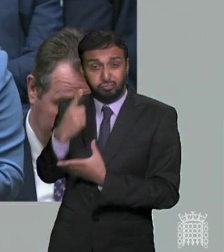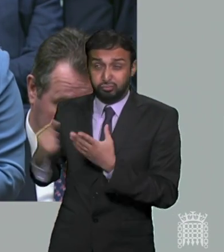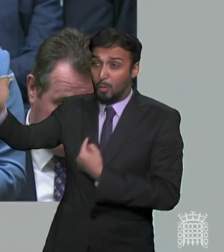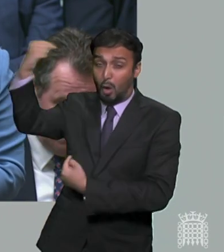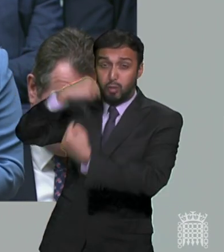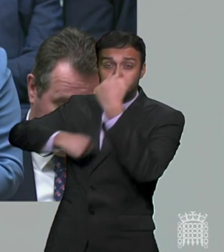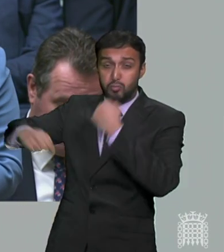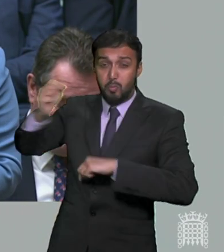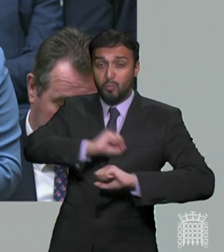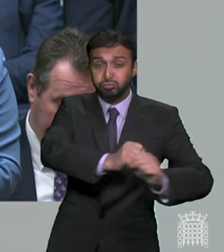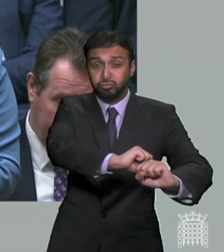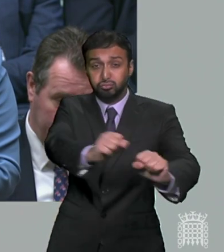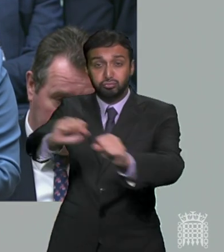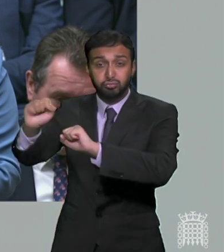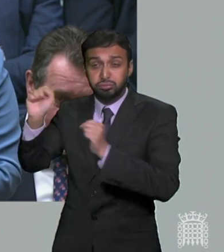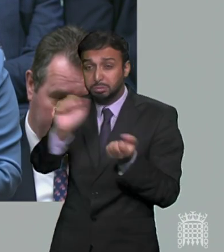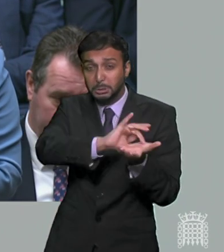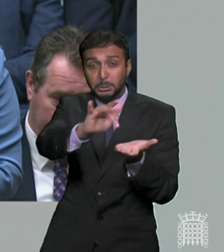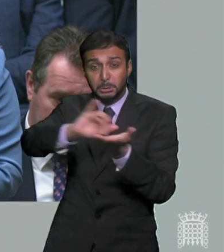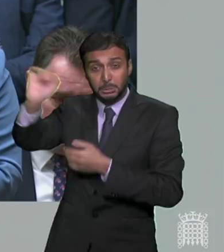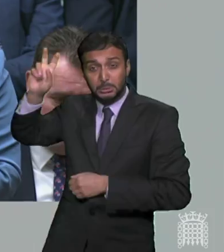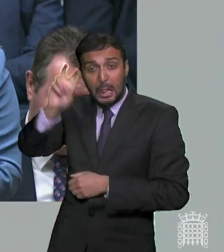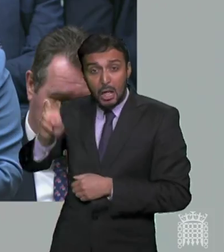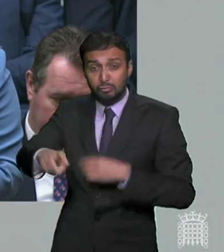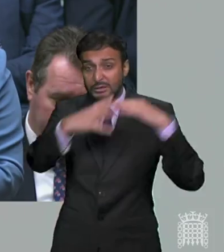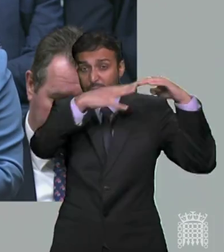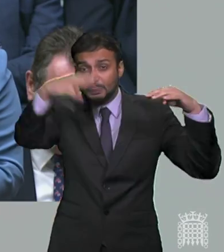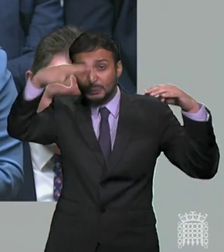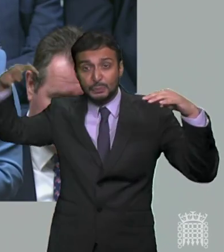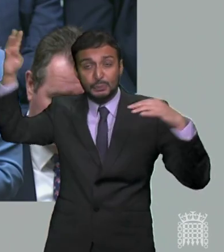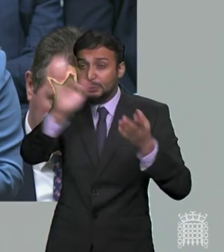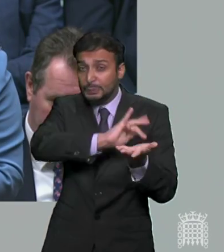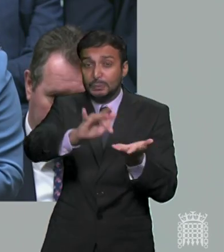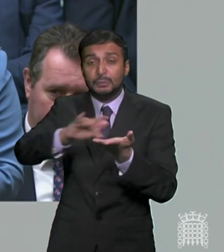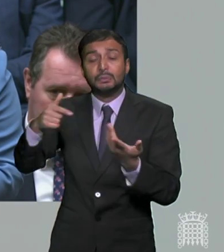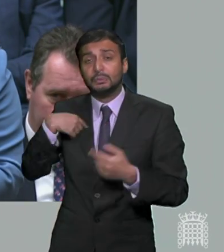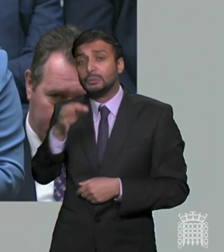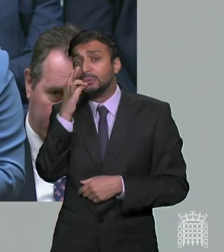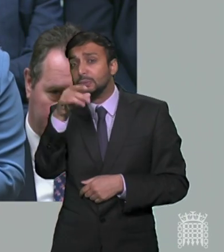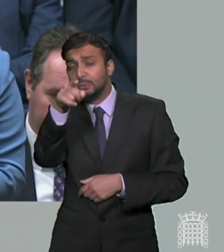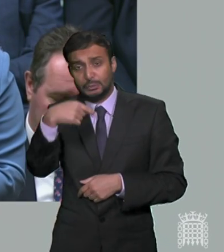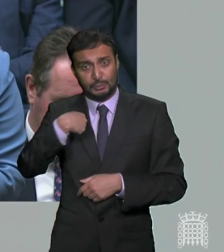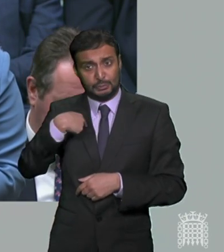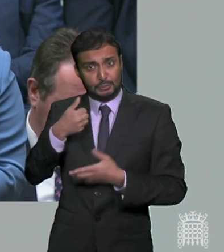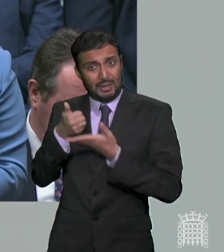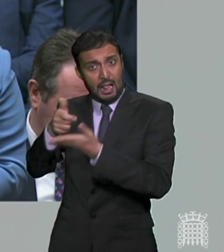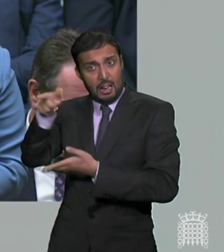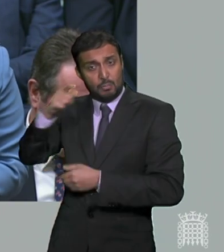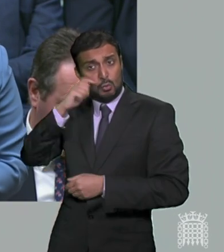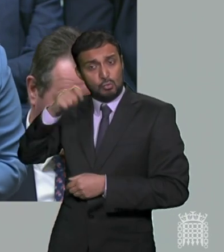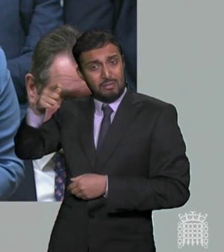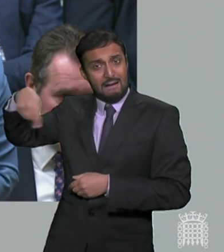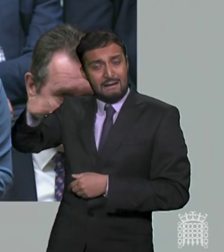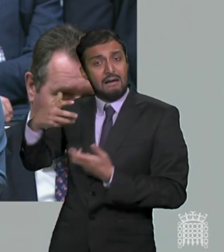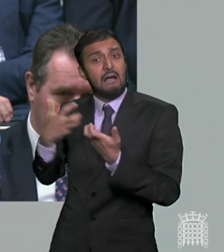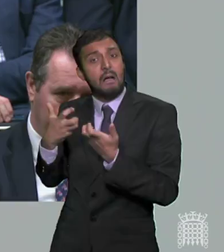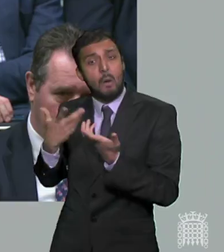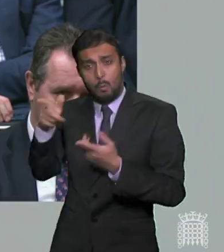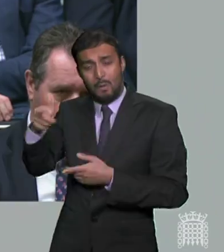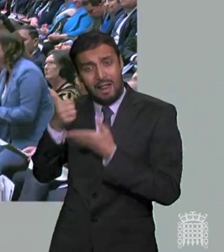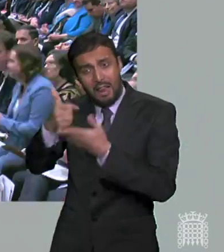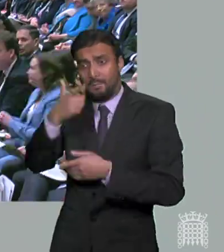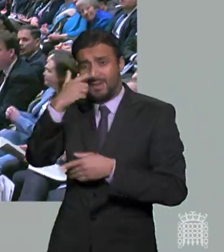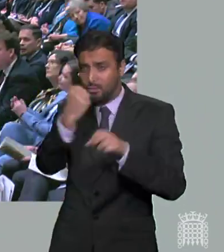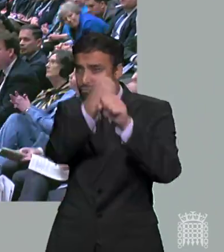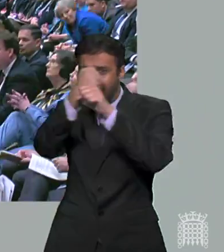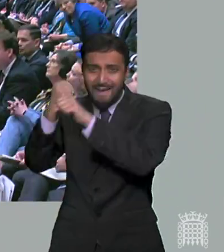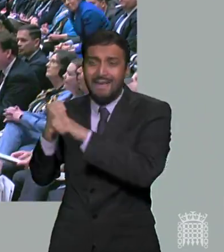Will my right honourable Friend set out what support we will provide to our Ukrainian allies to help them to repair the damage and keep their citizens warm this winter?